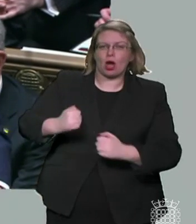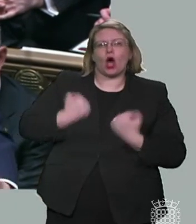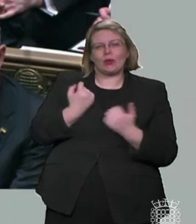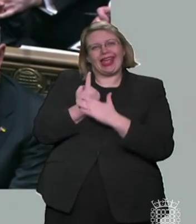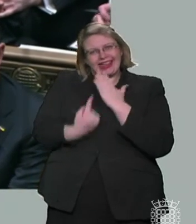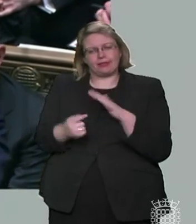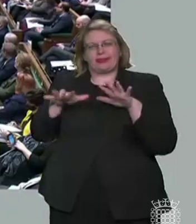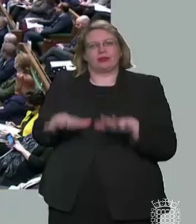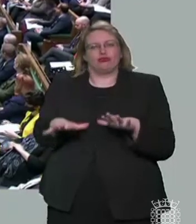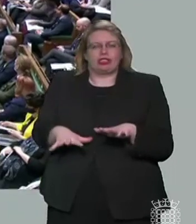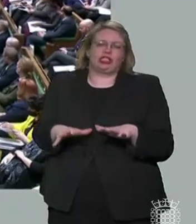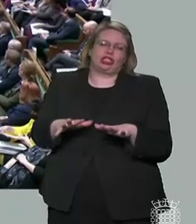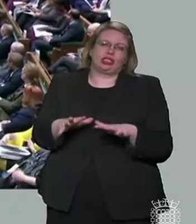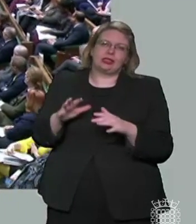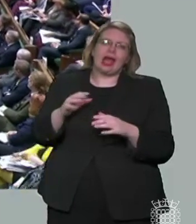That is what this country needs.